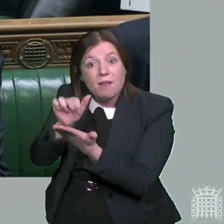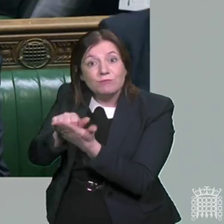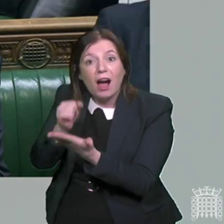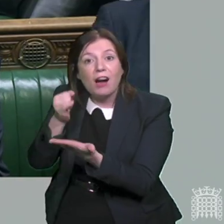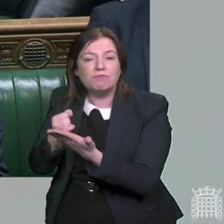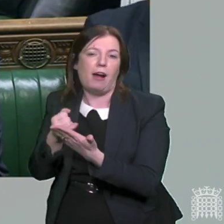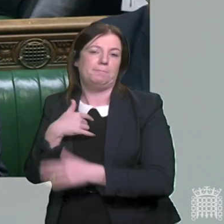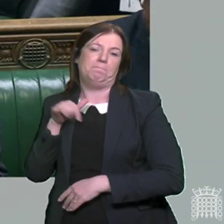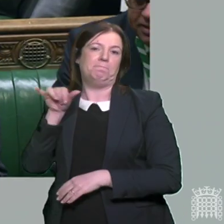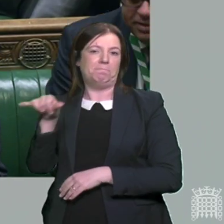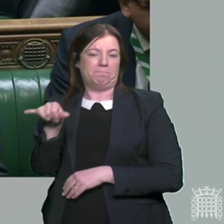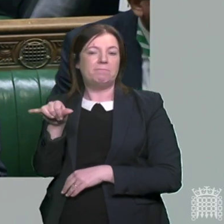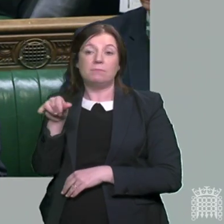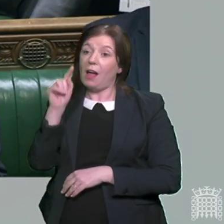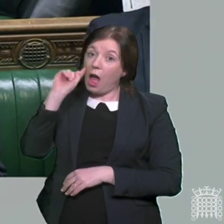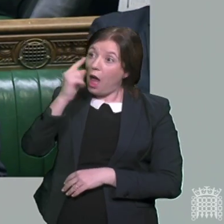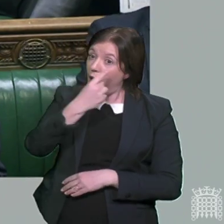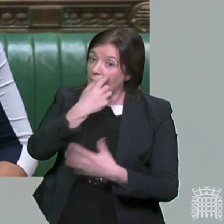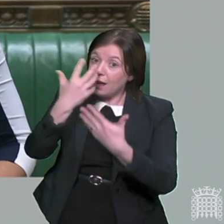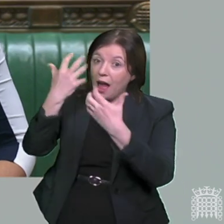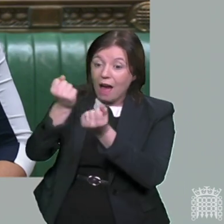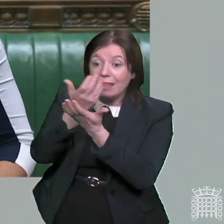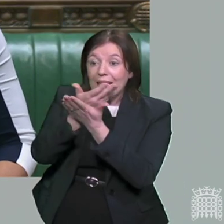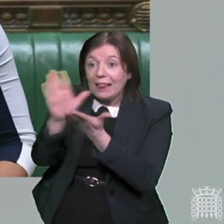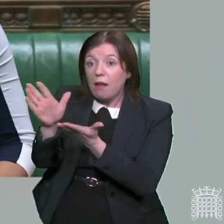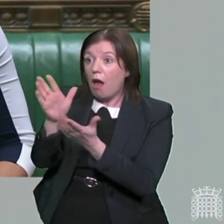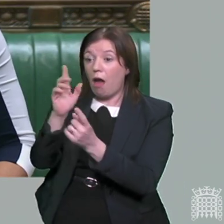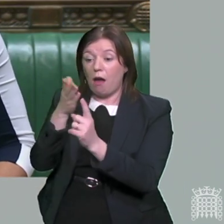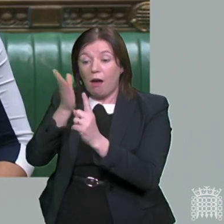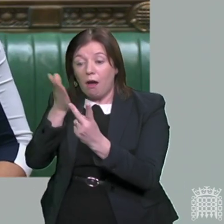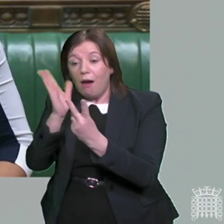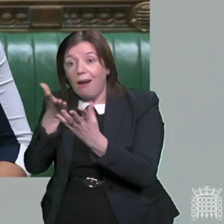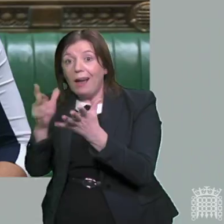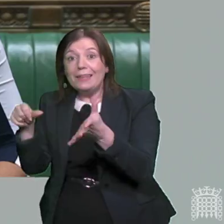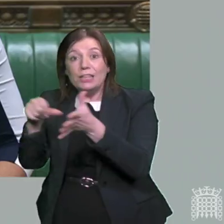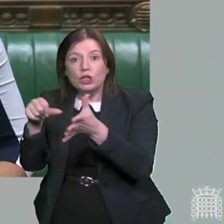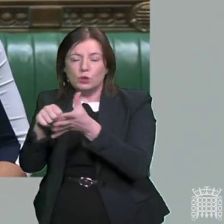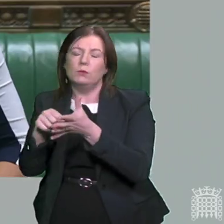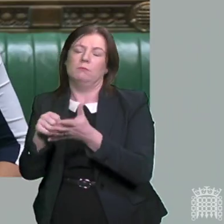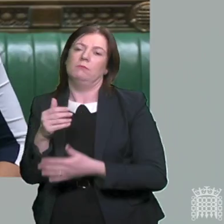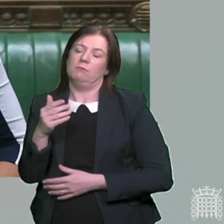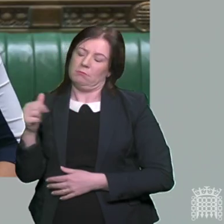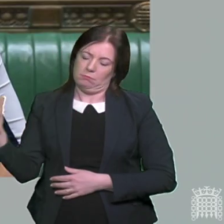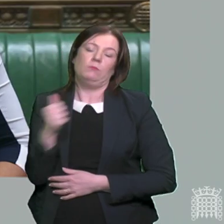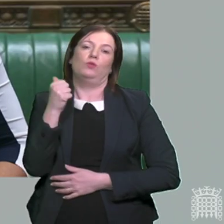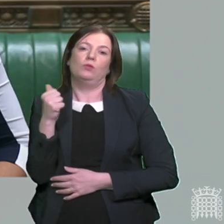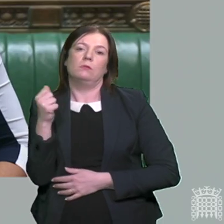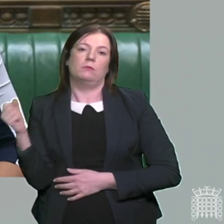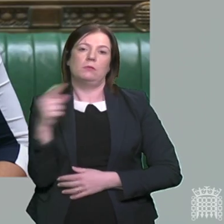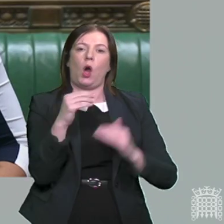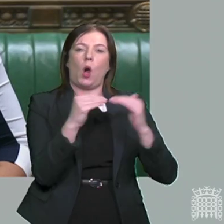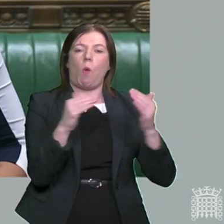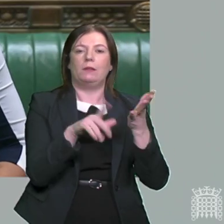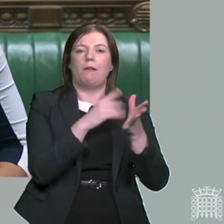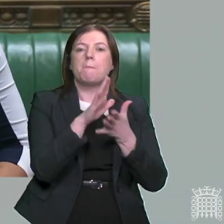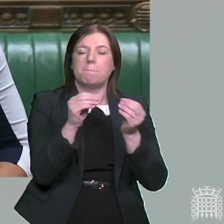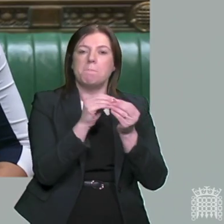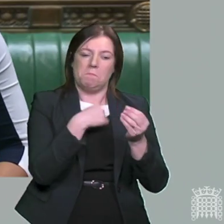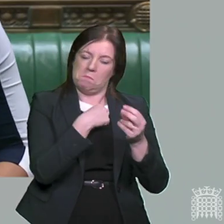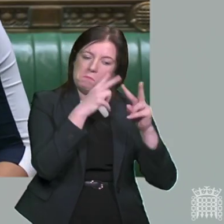If he does have real evidence, I am keen that he sends it for the equality hub to analyse.